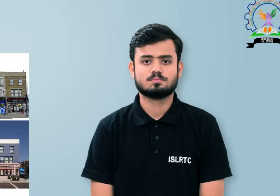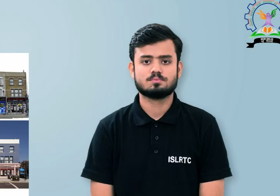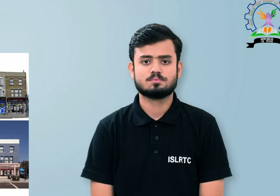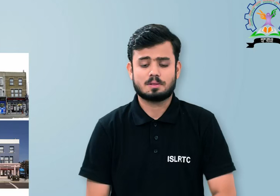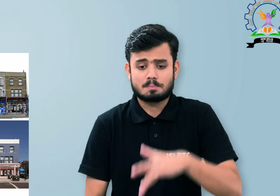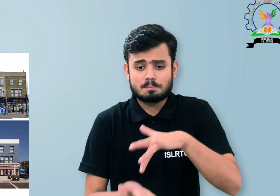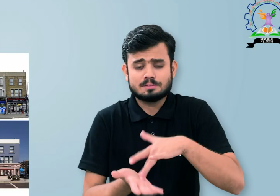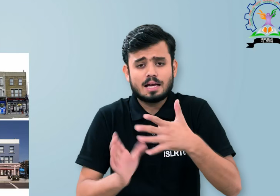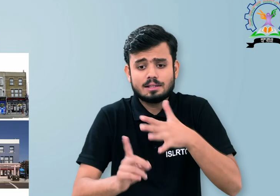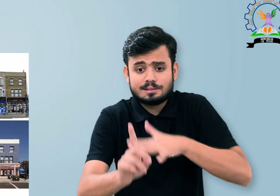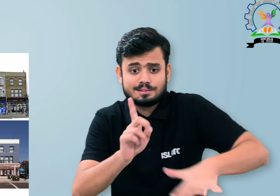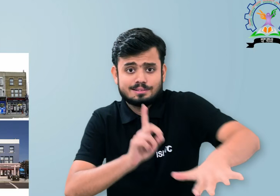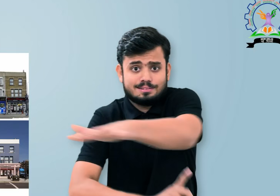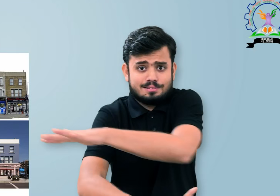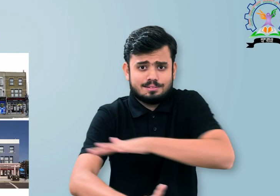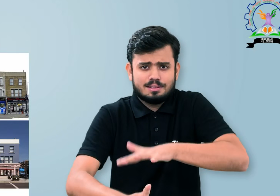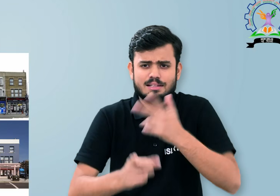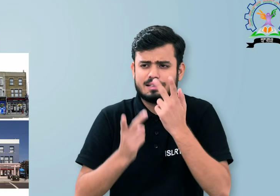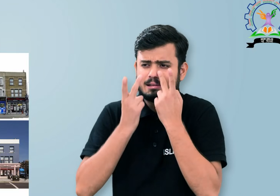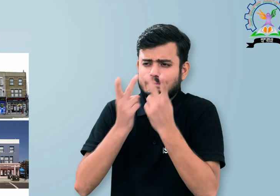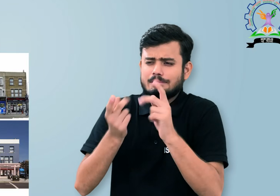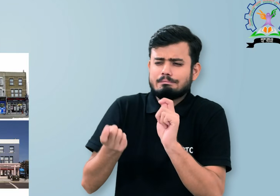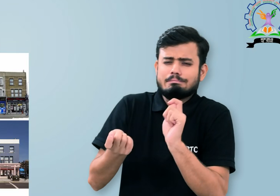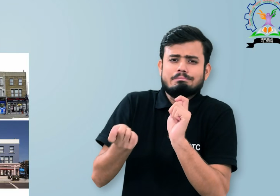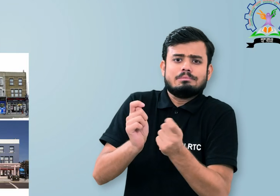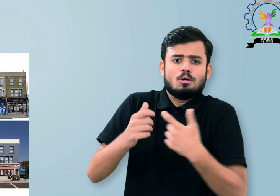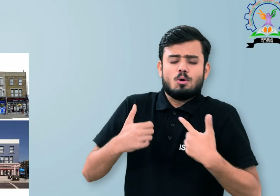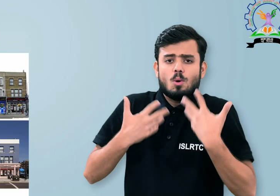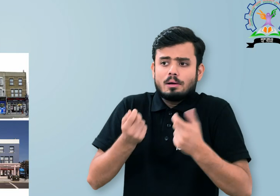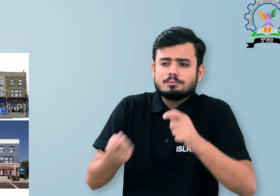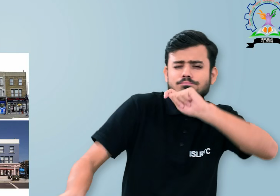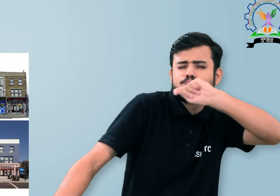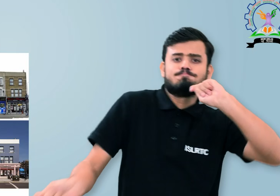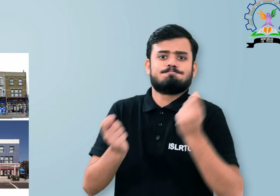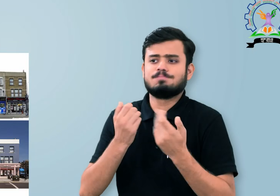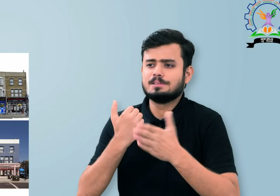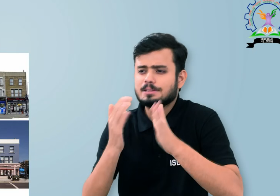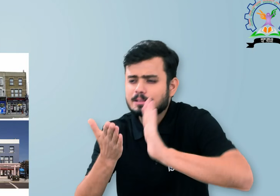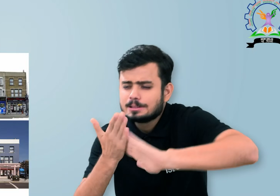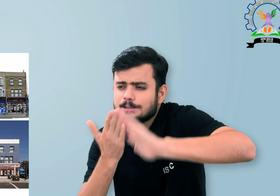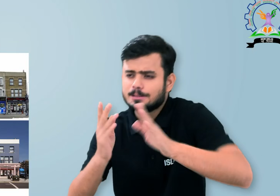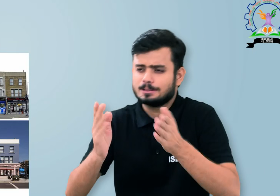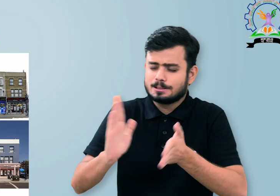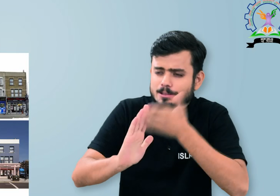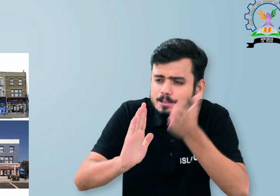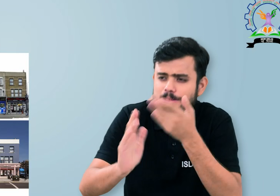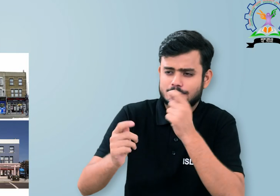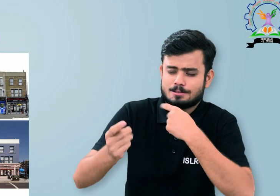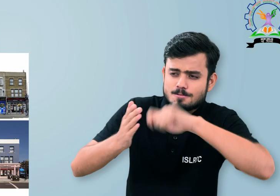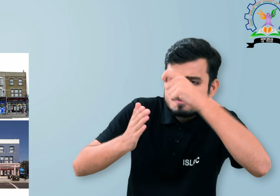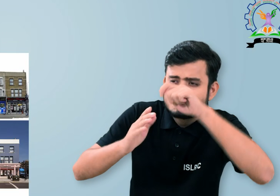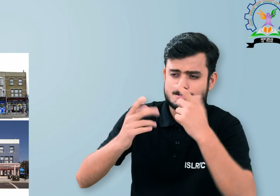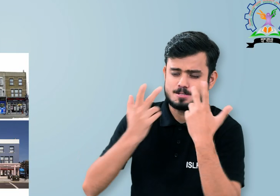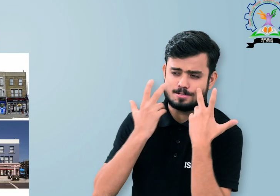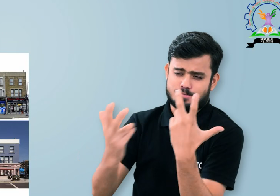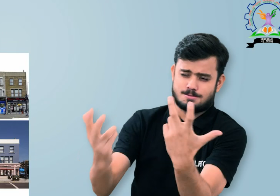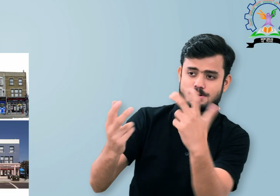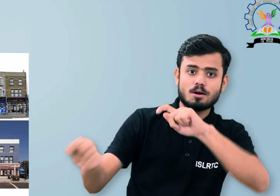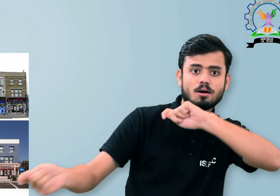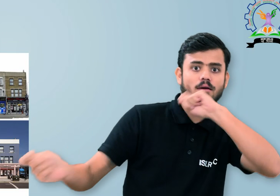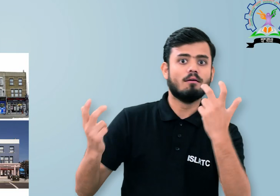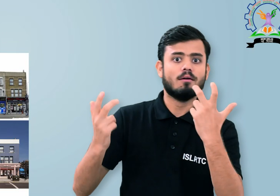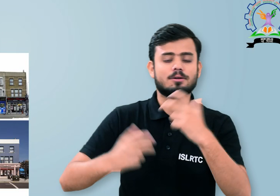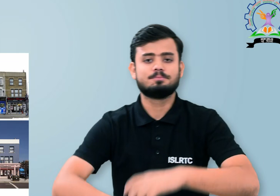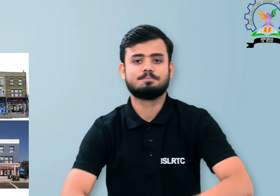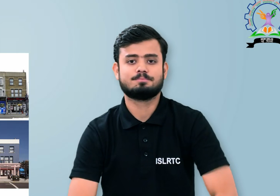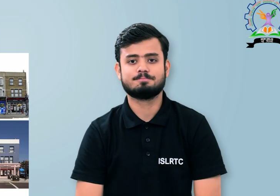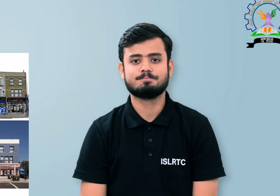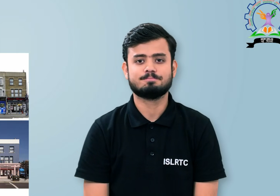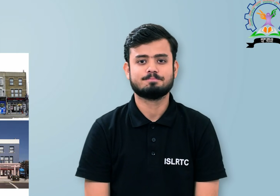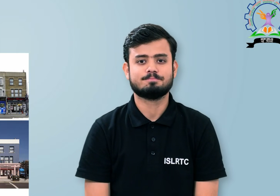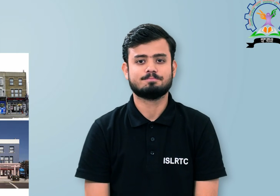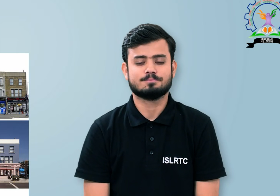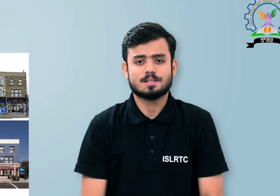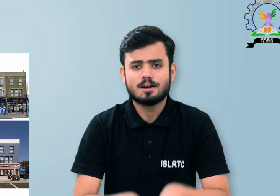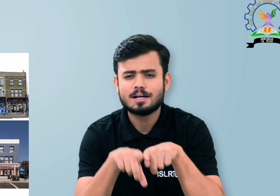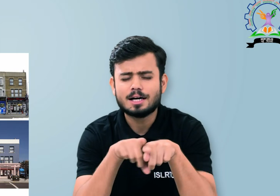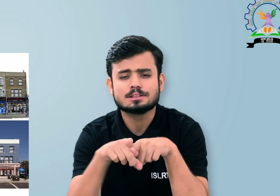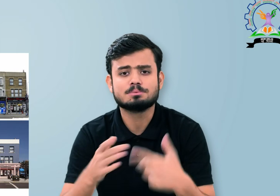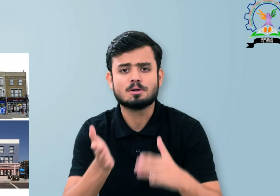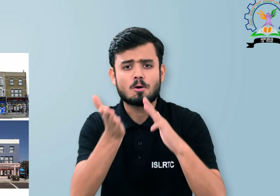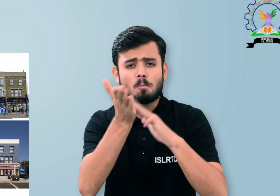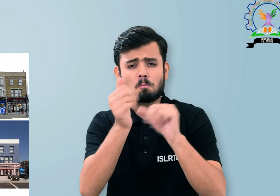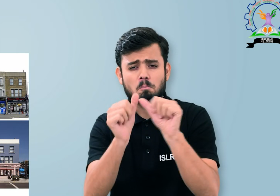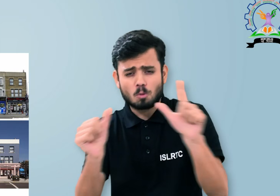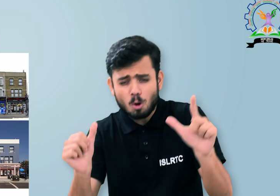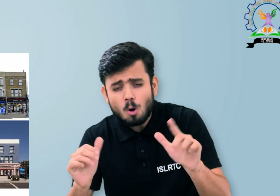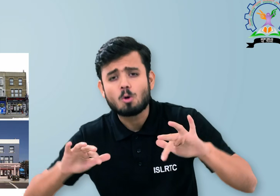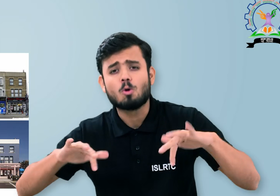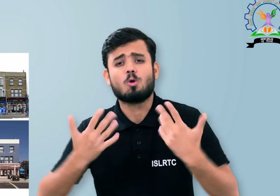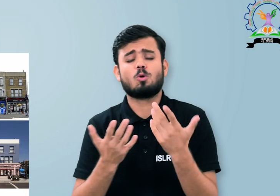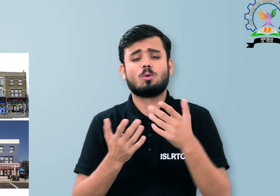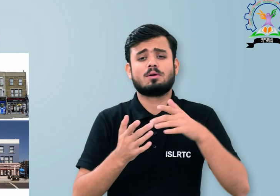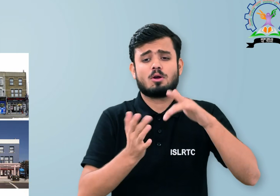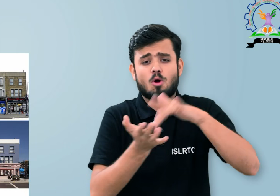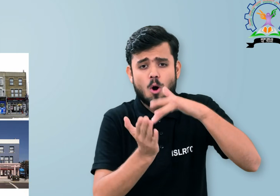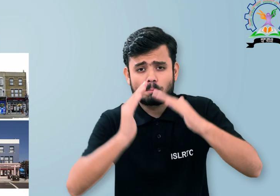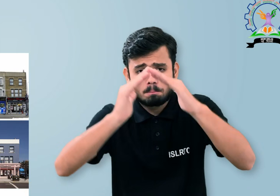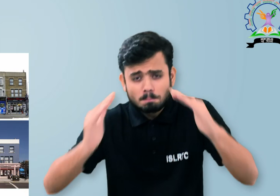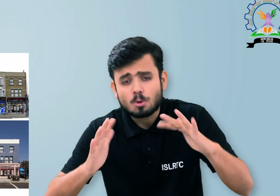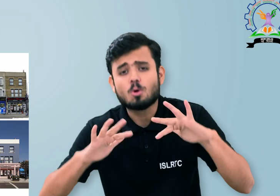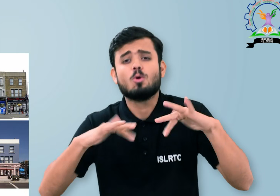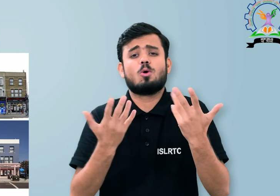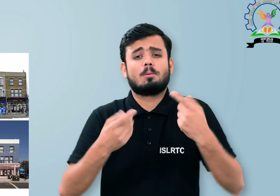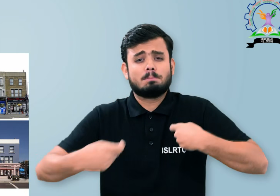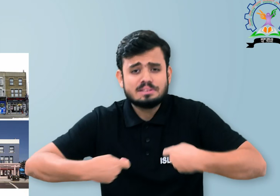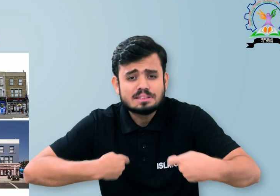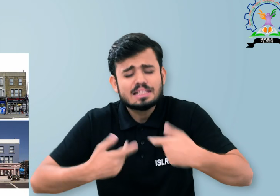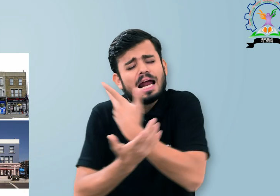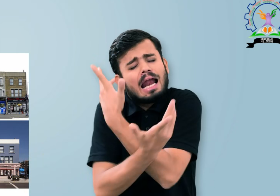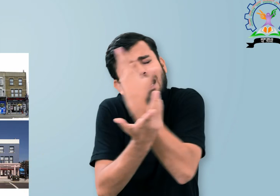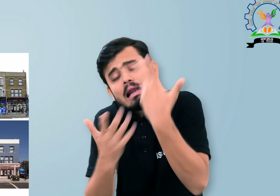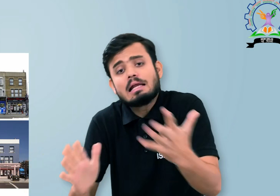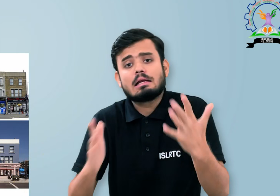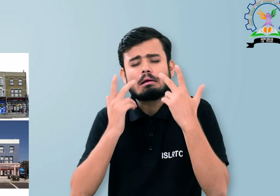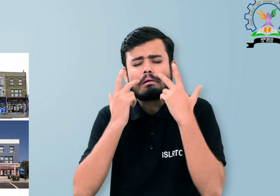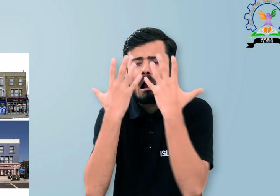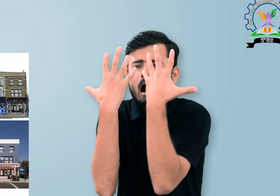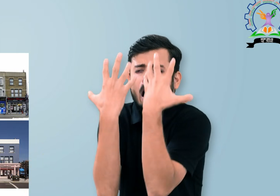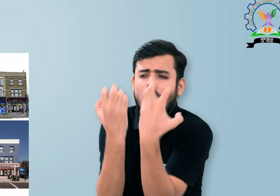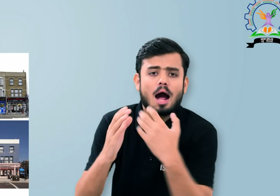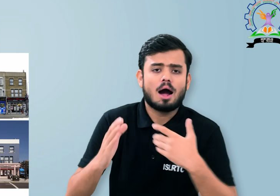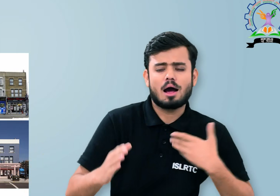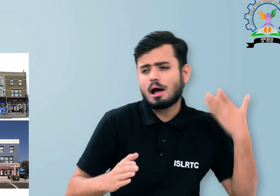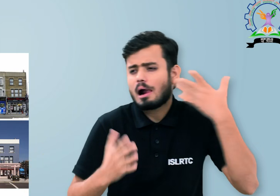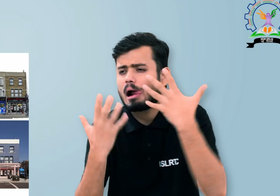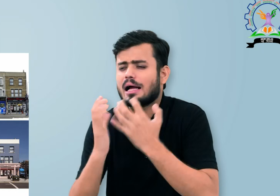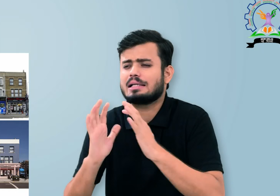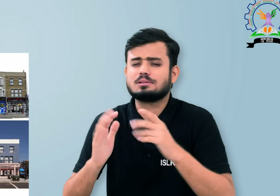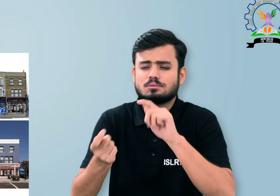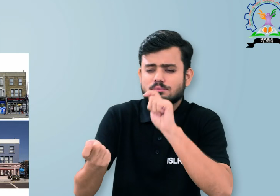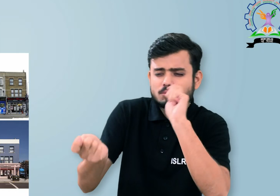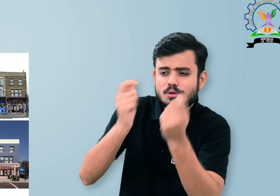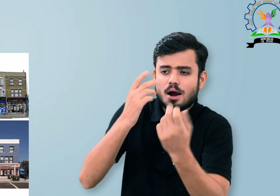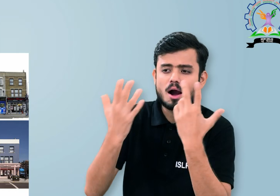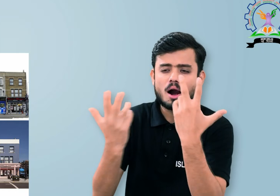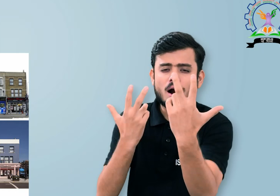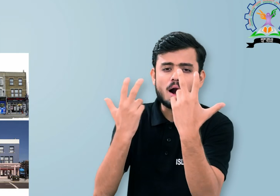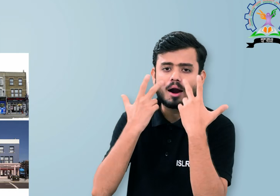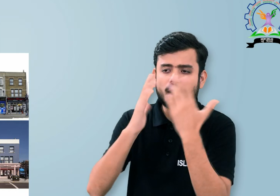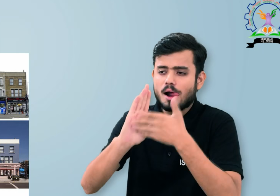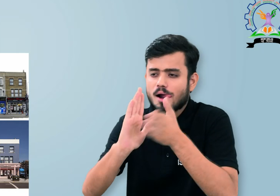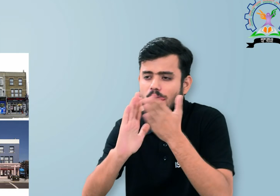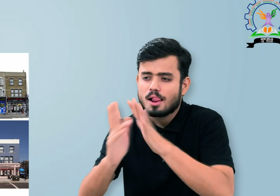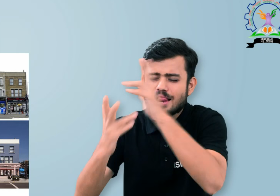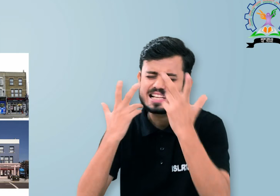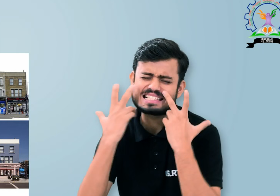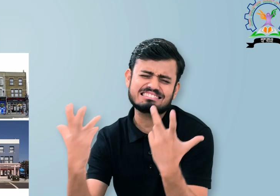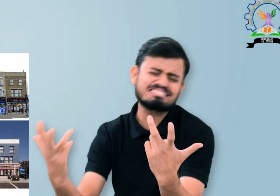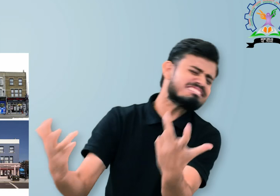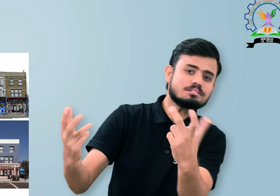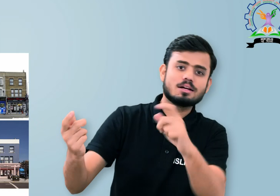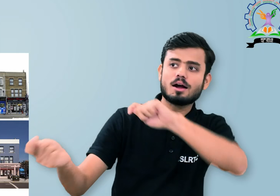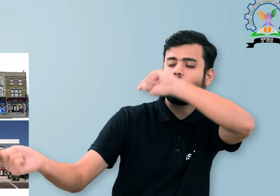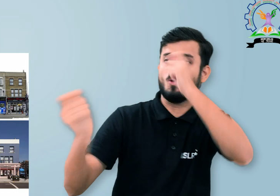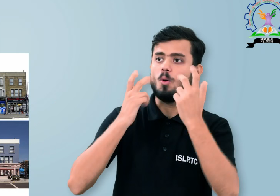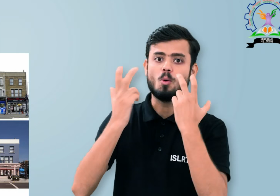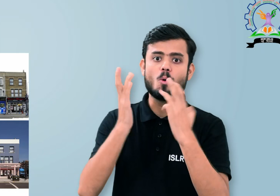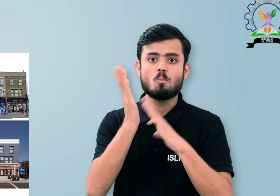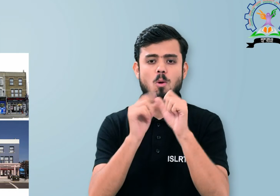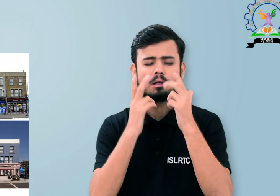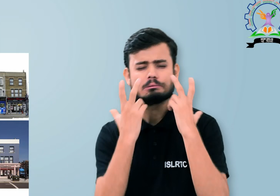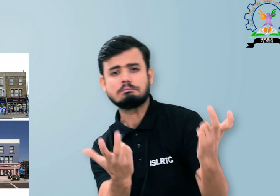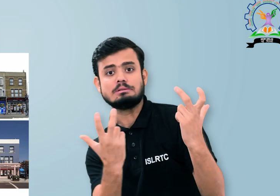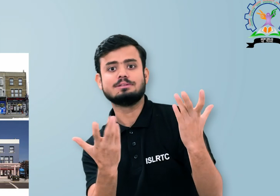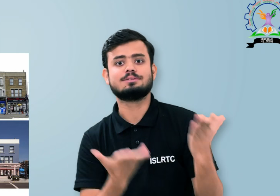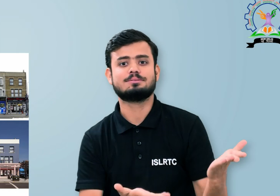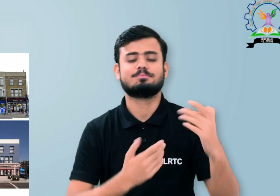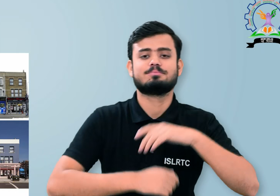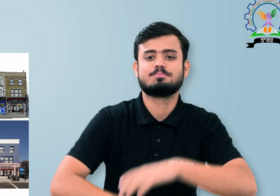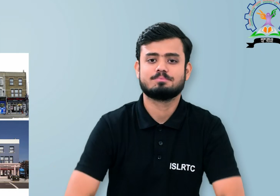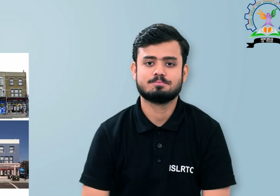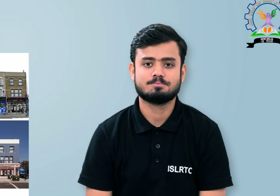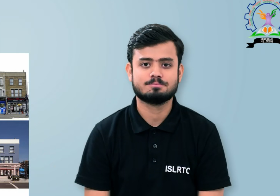Gentrification The process by which a place, especially part of a city, changes from being a poor area to a richer one, where people from a higher social class live.